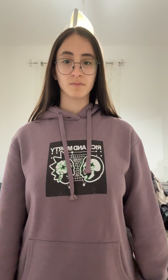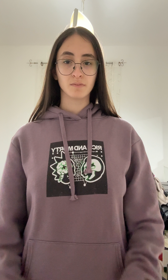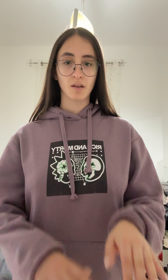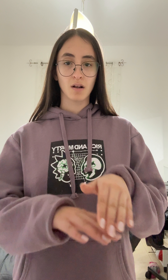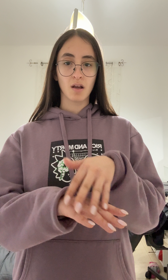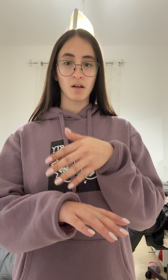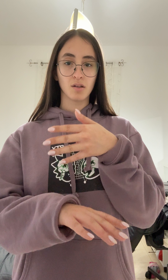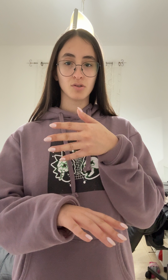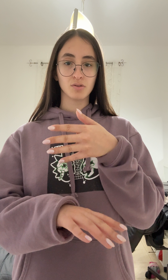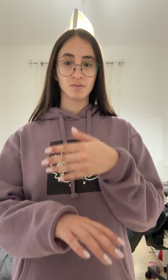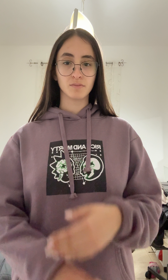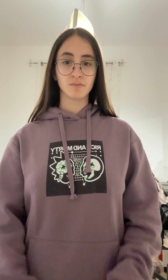להרגיש